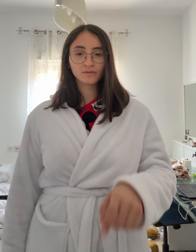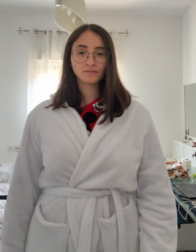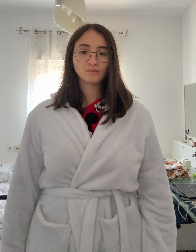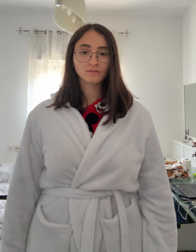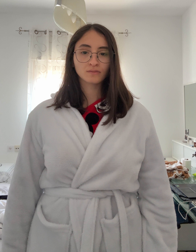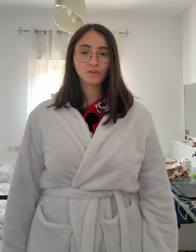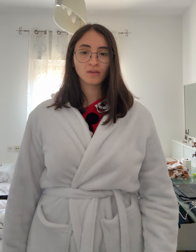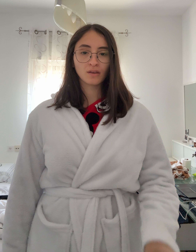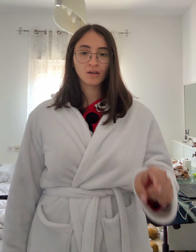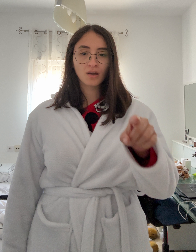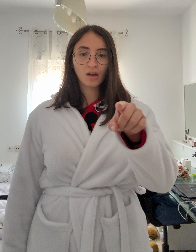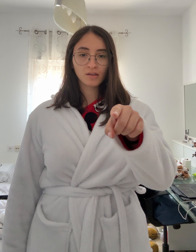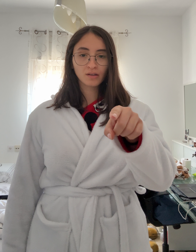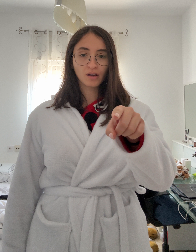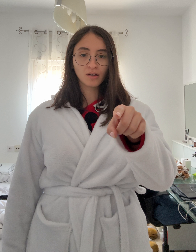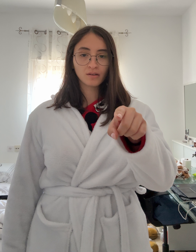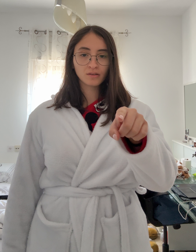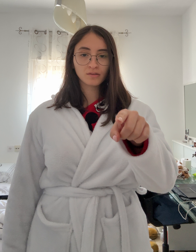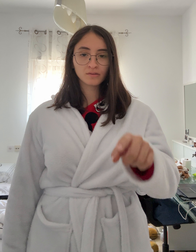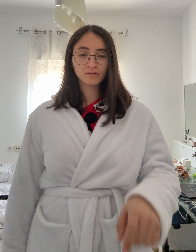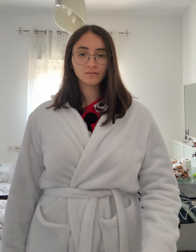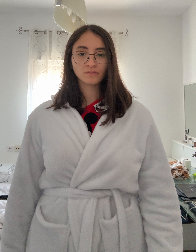אתה